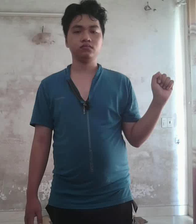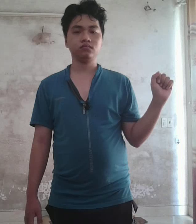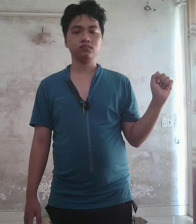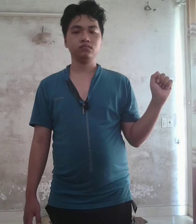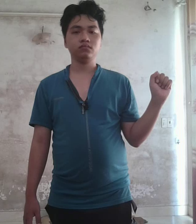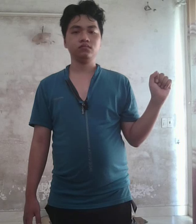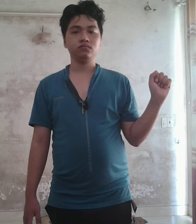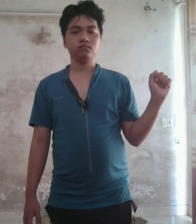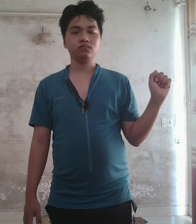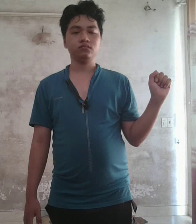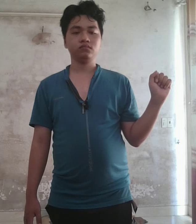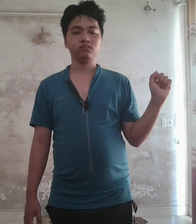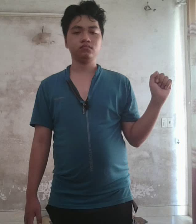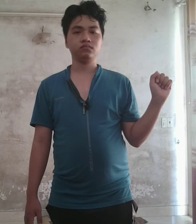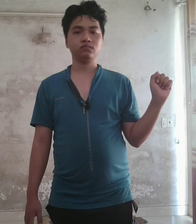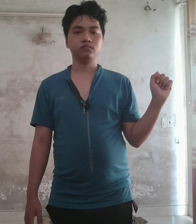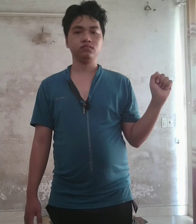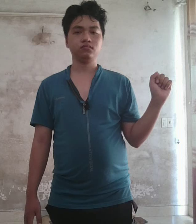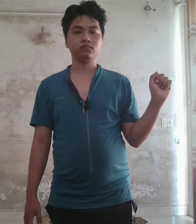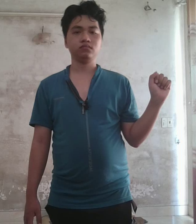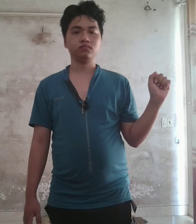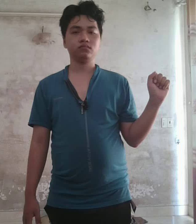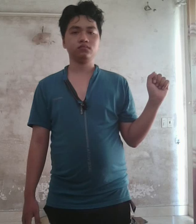a